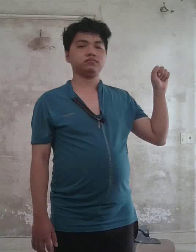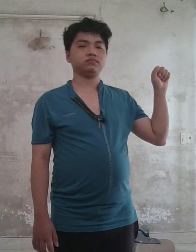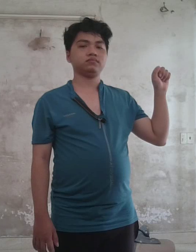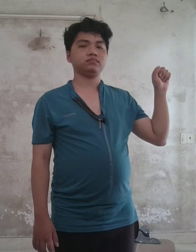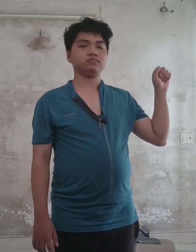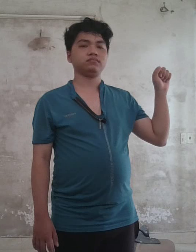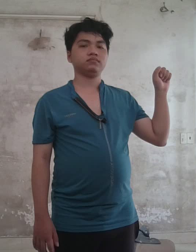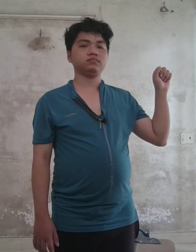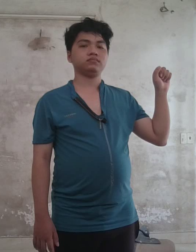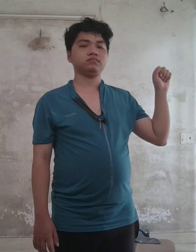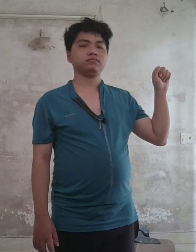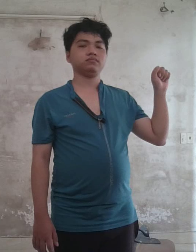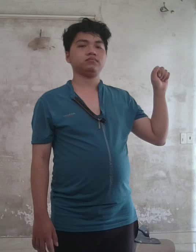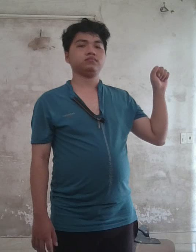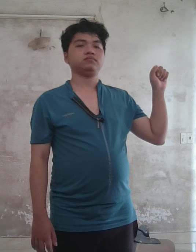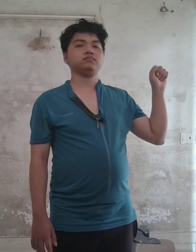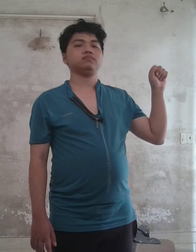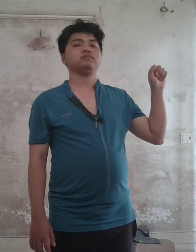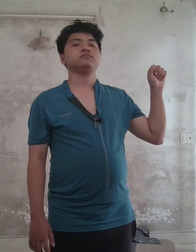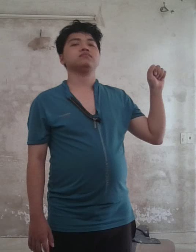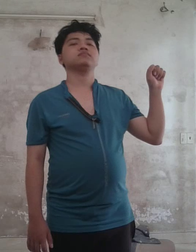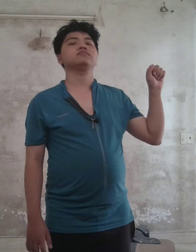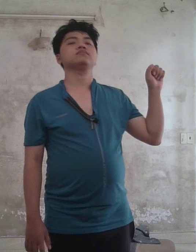a